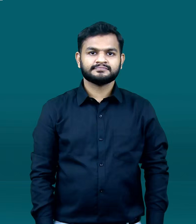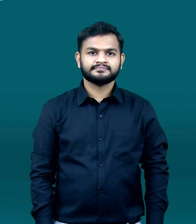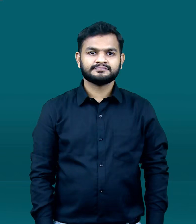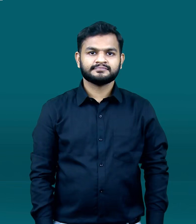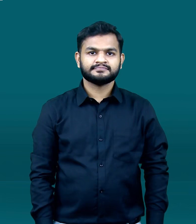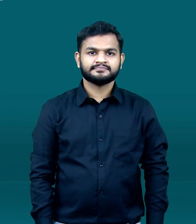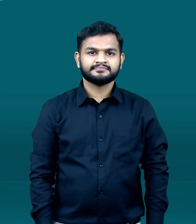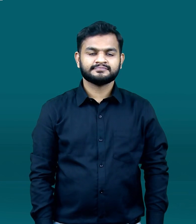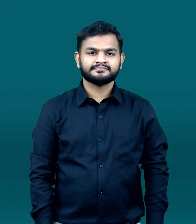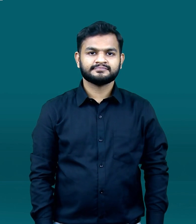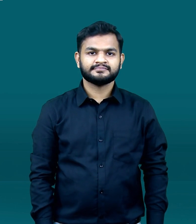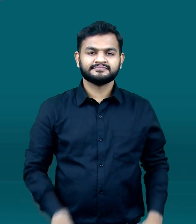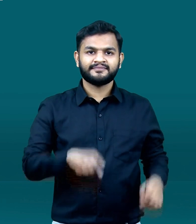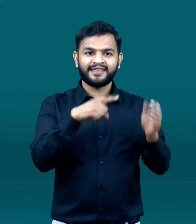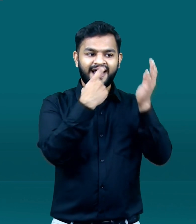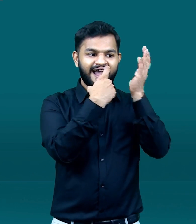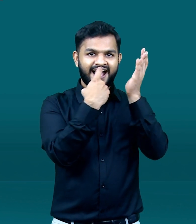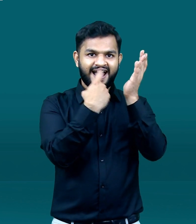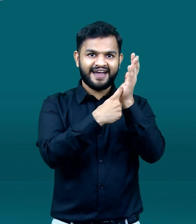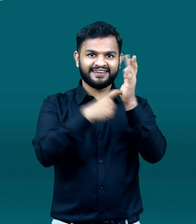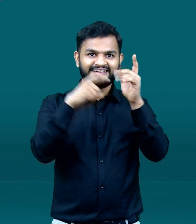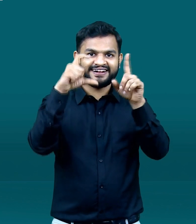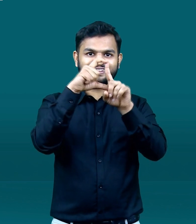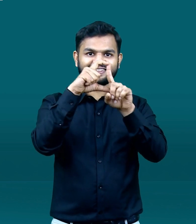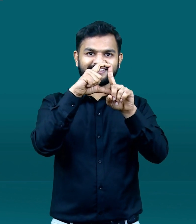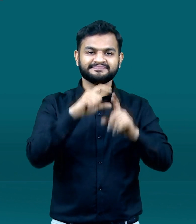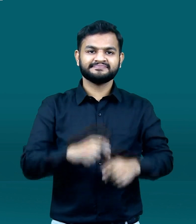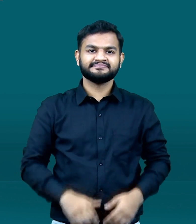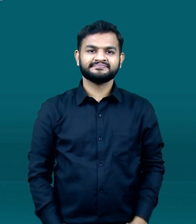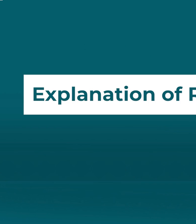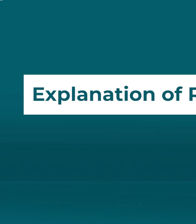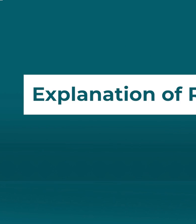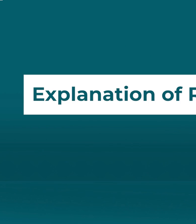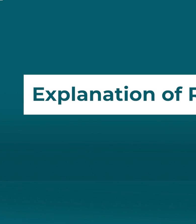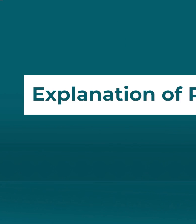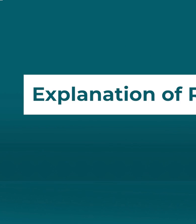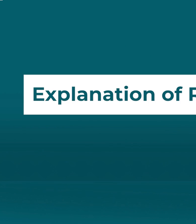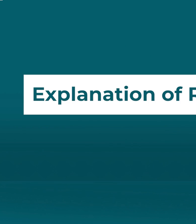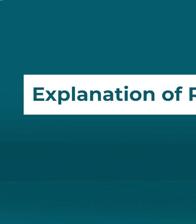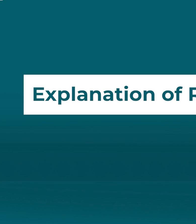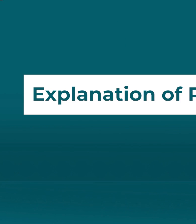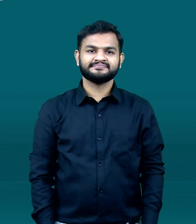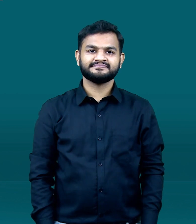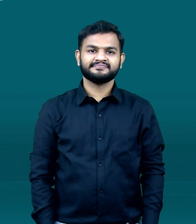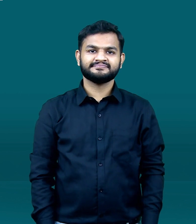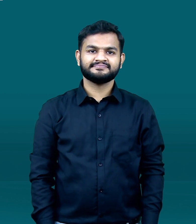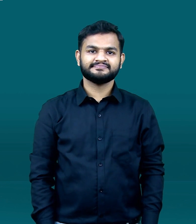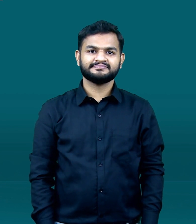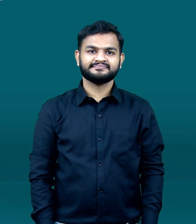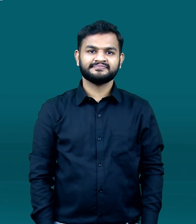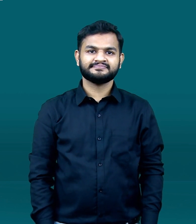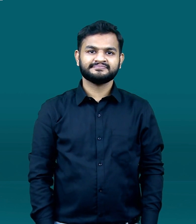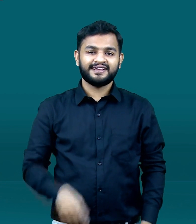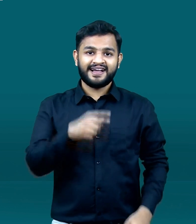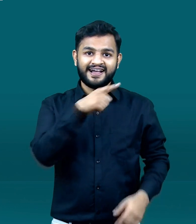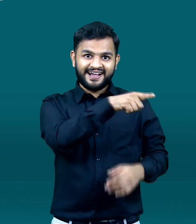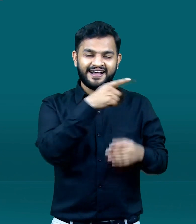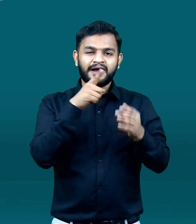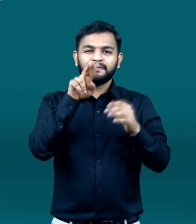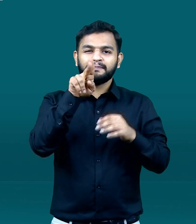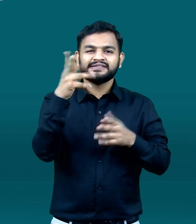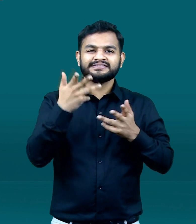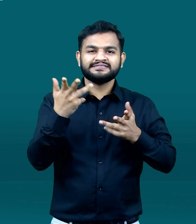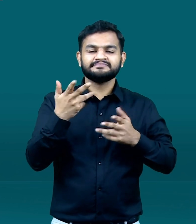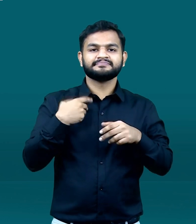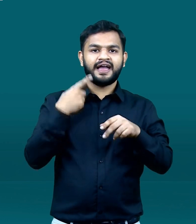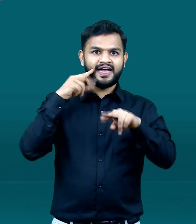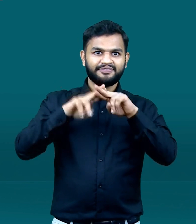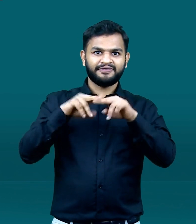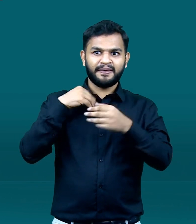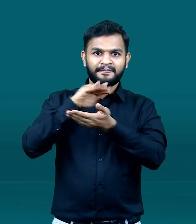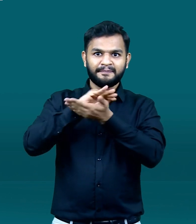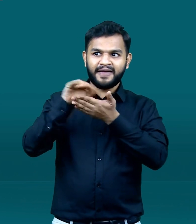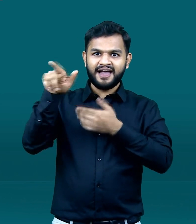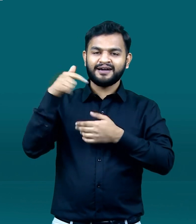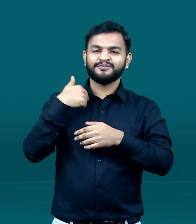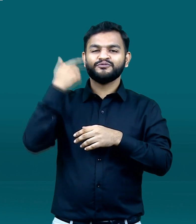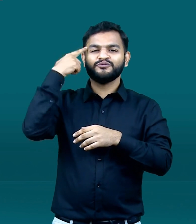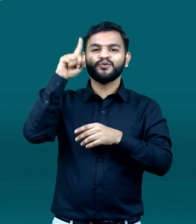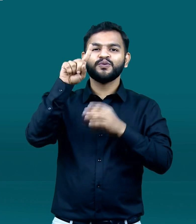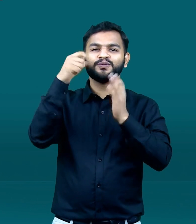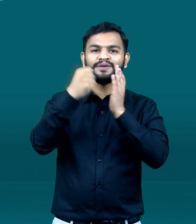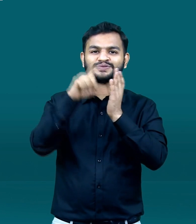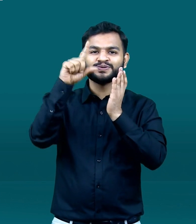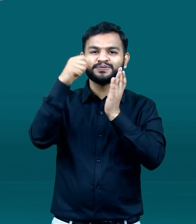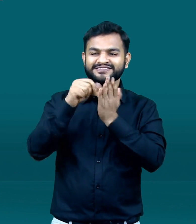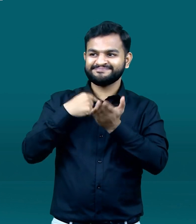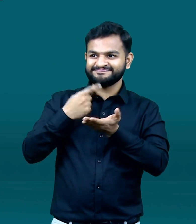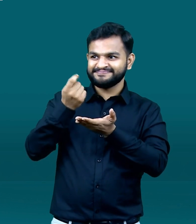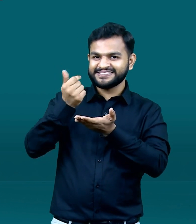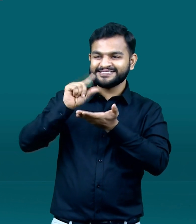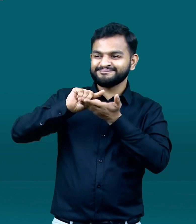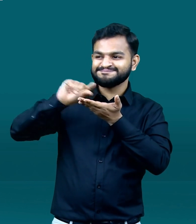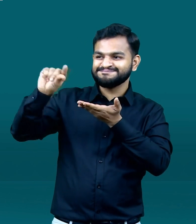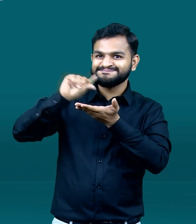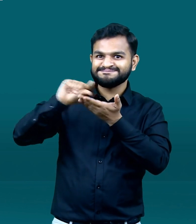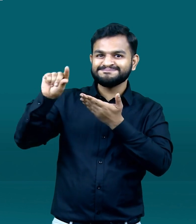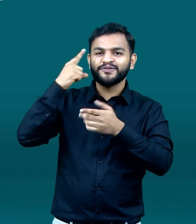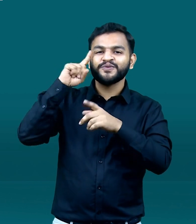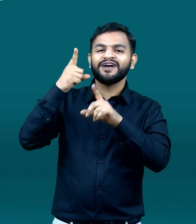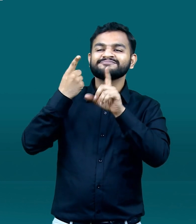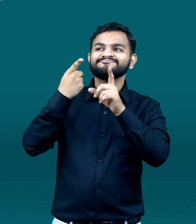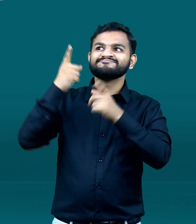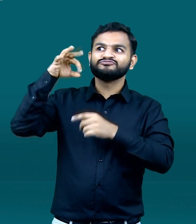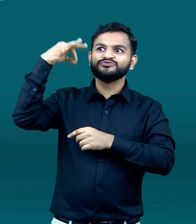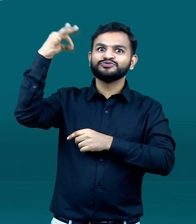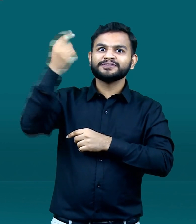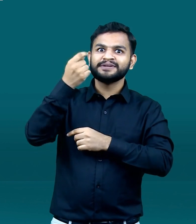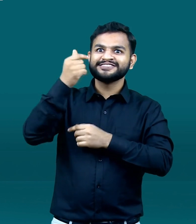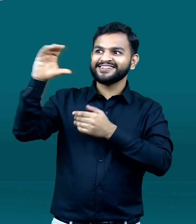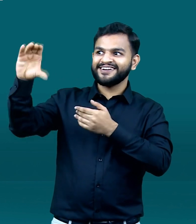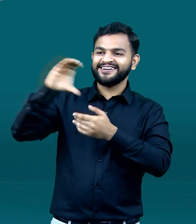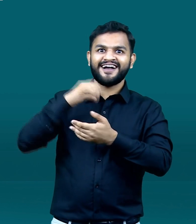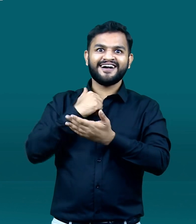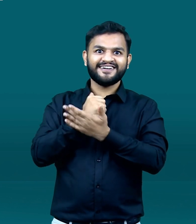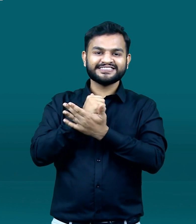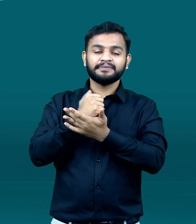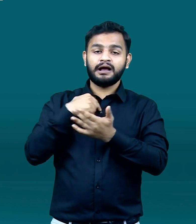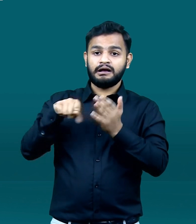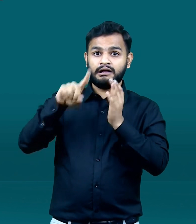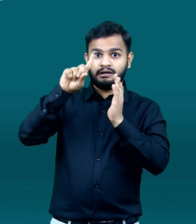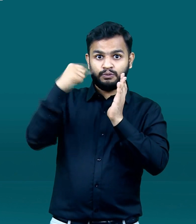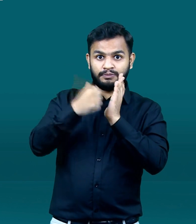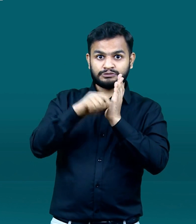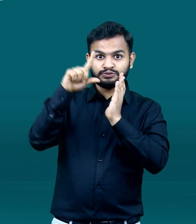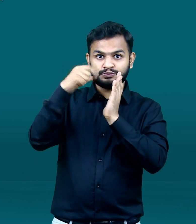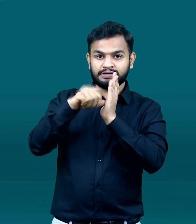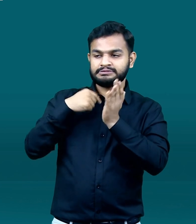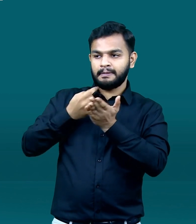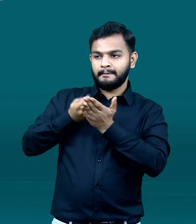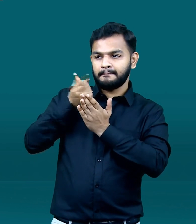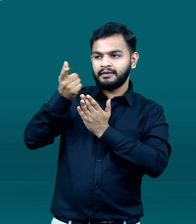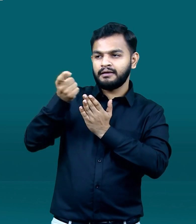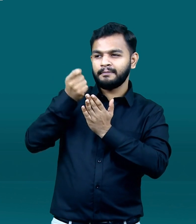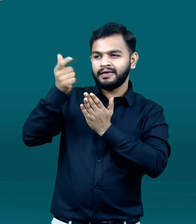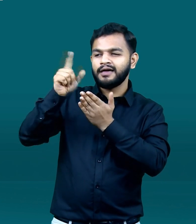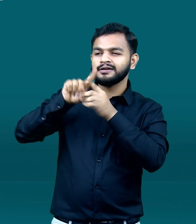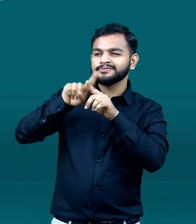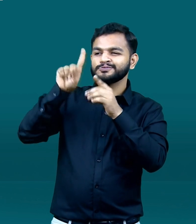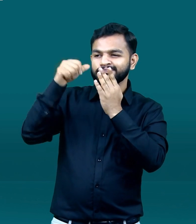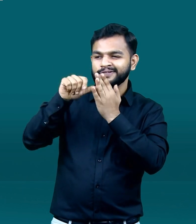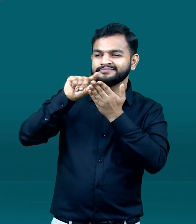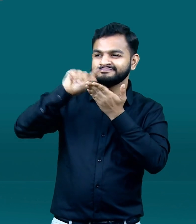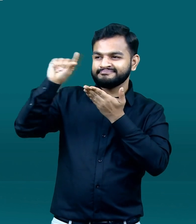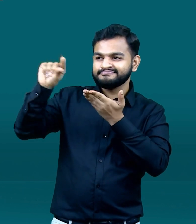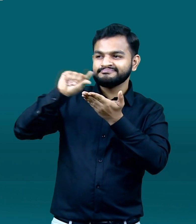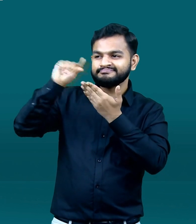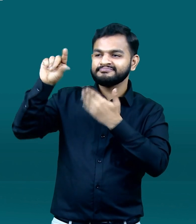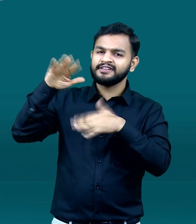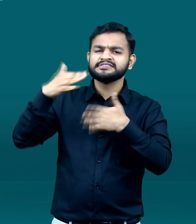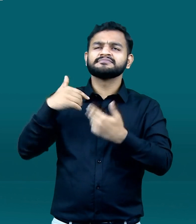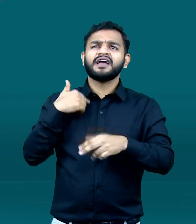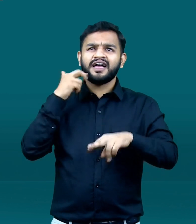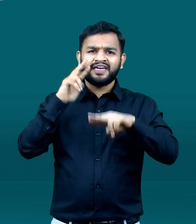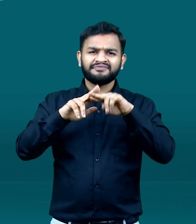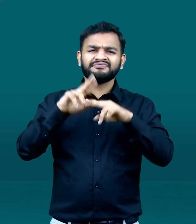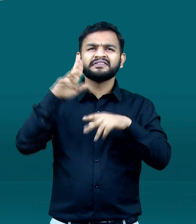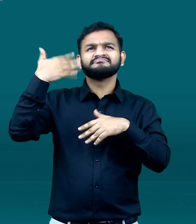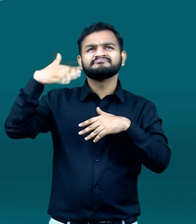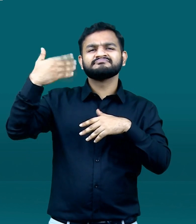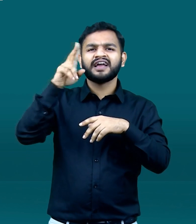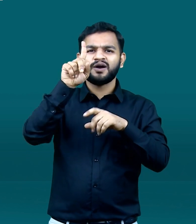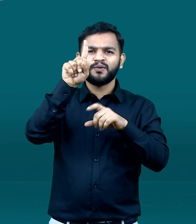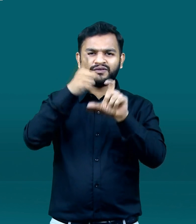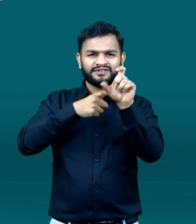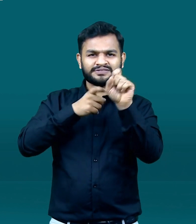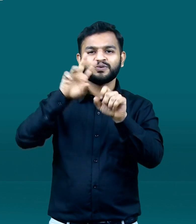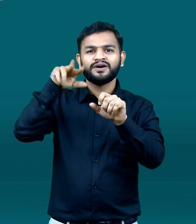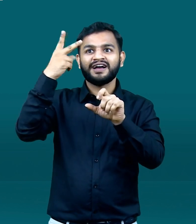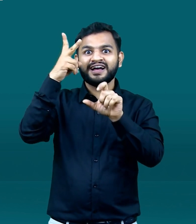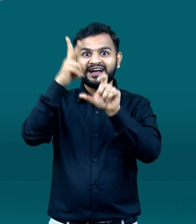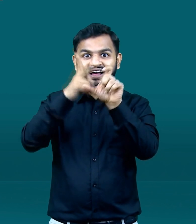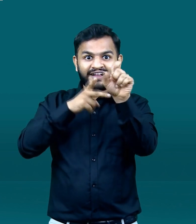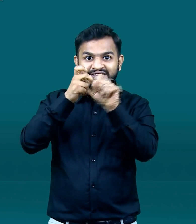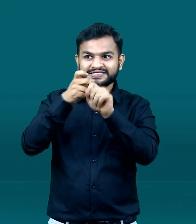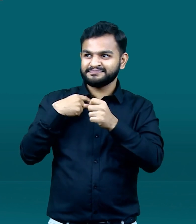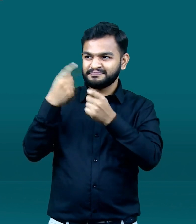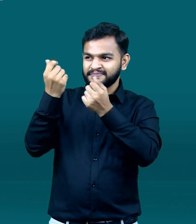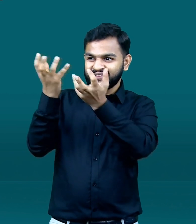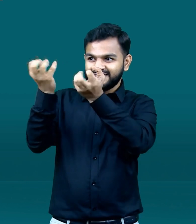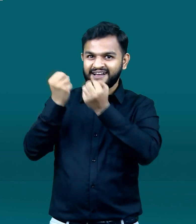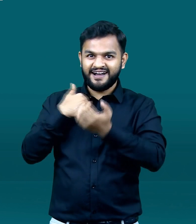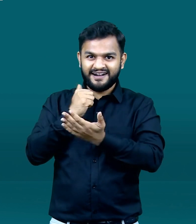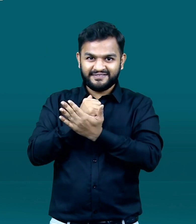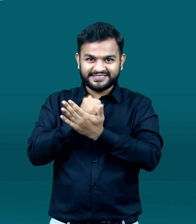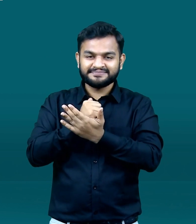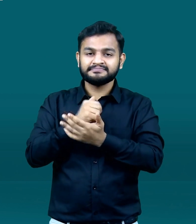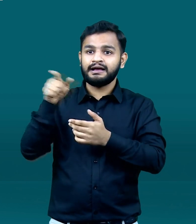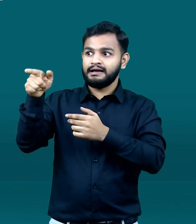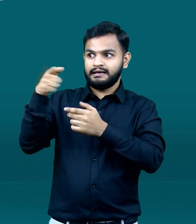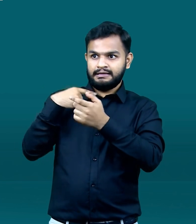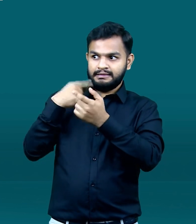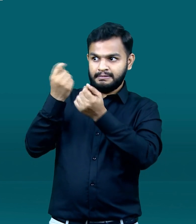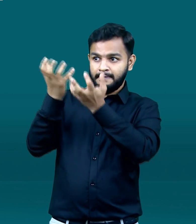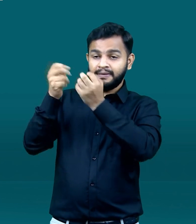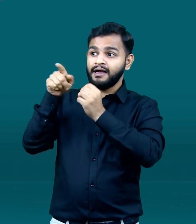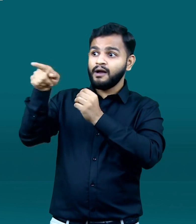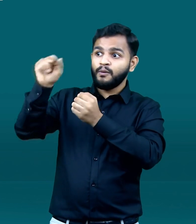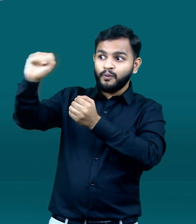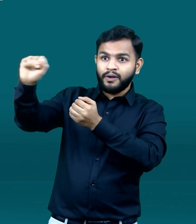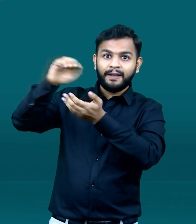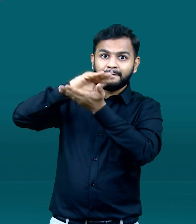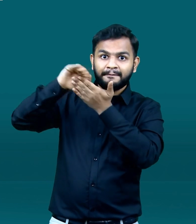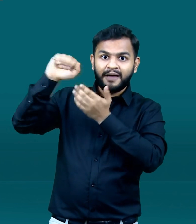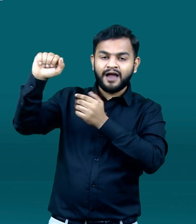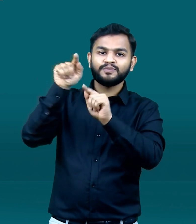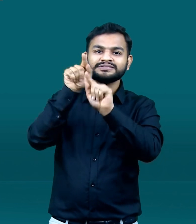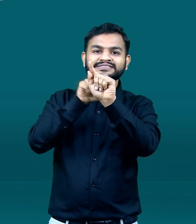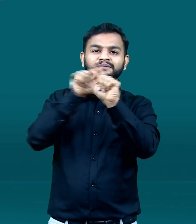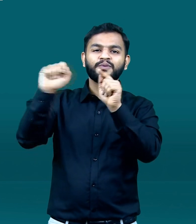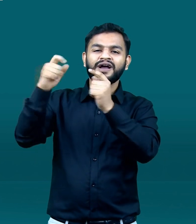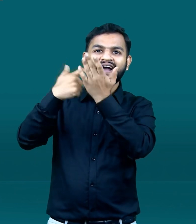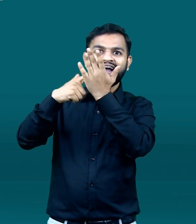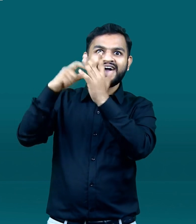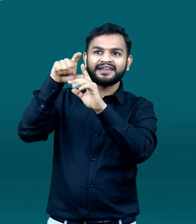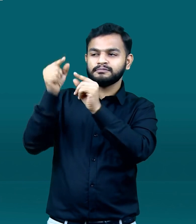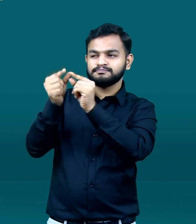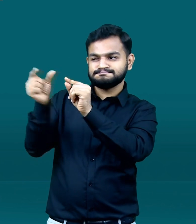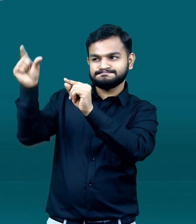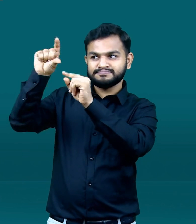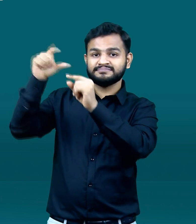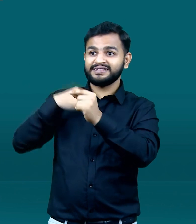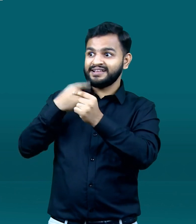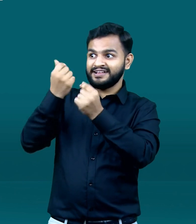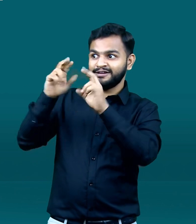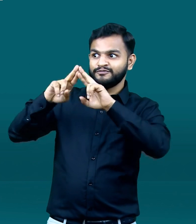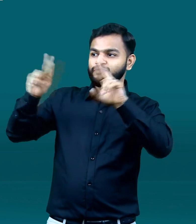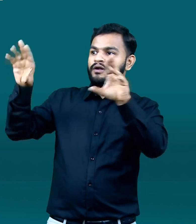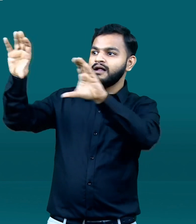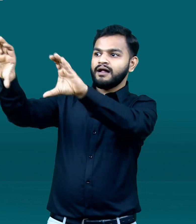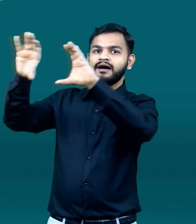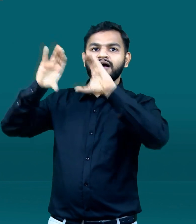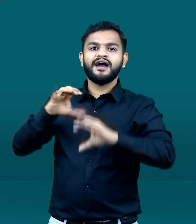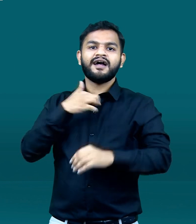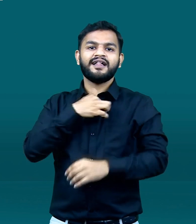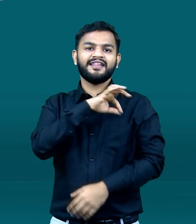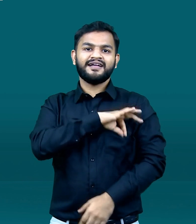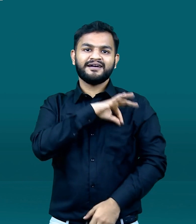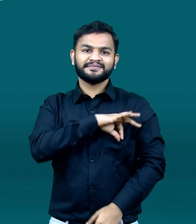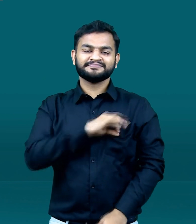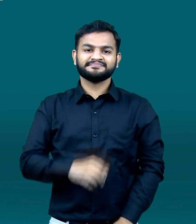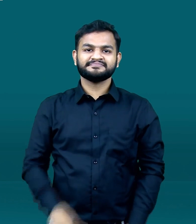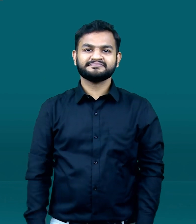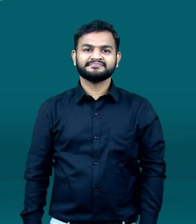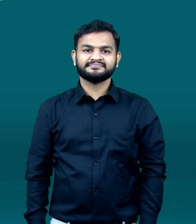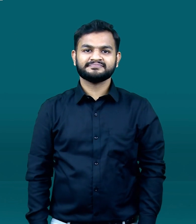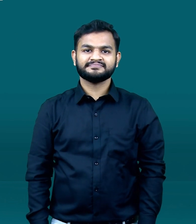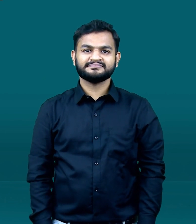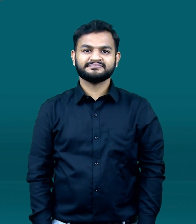Recurrring Deposit